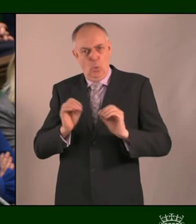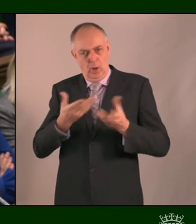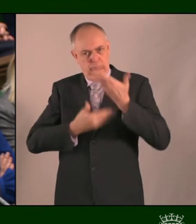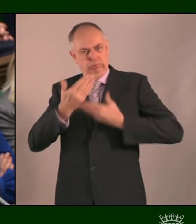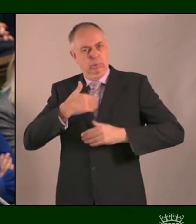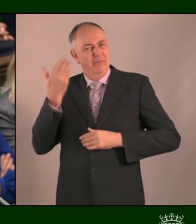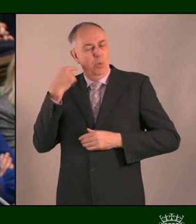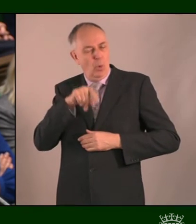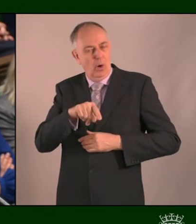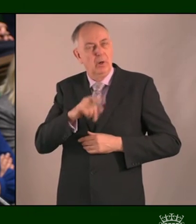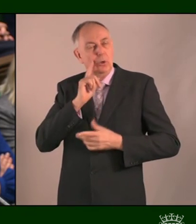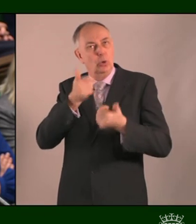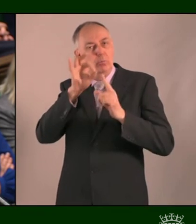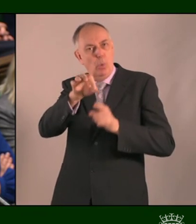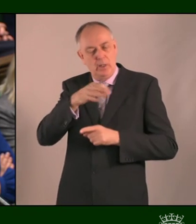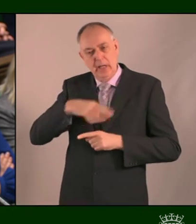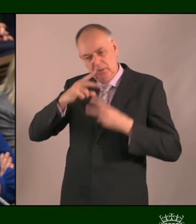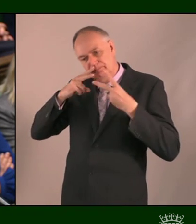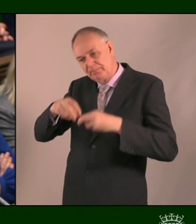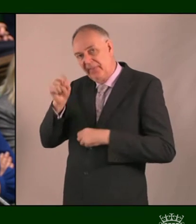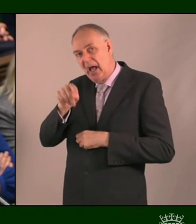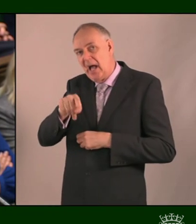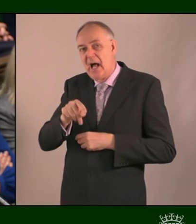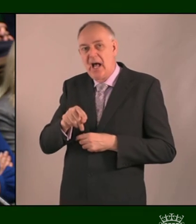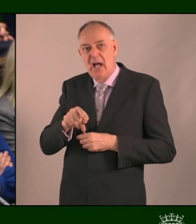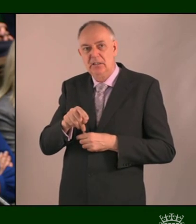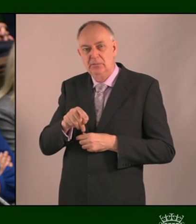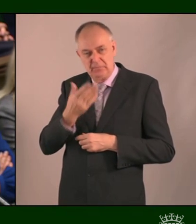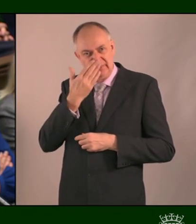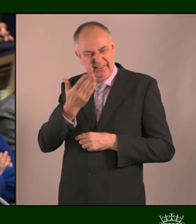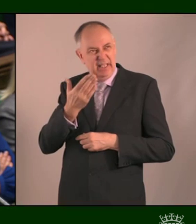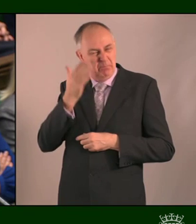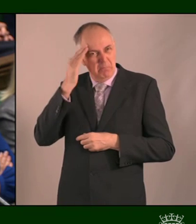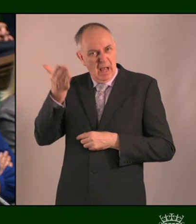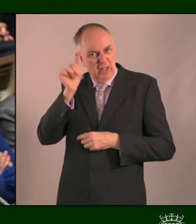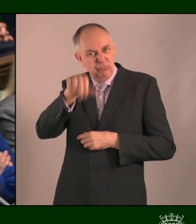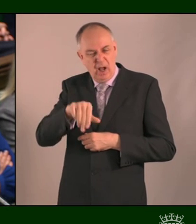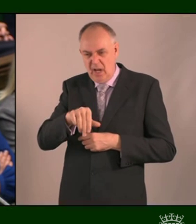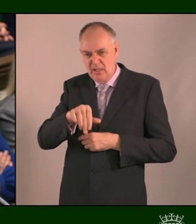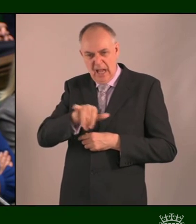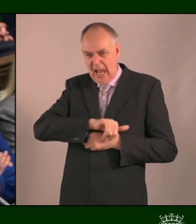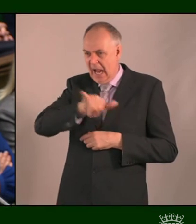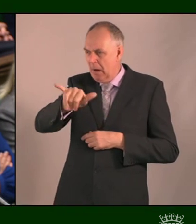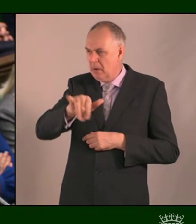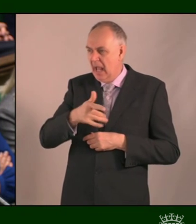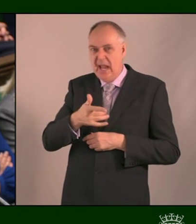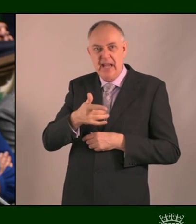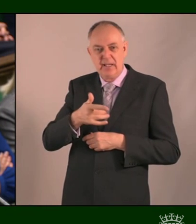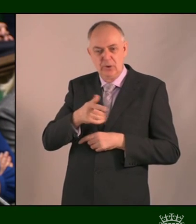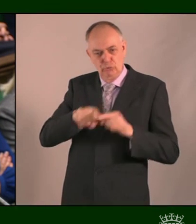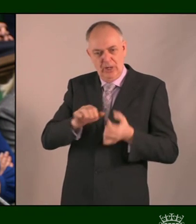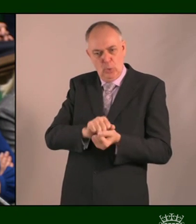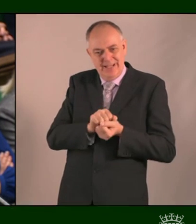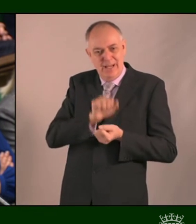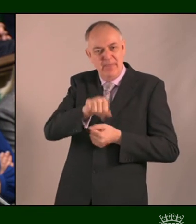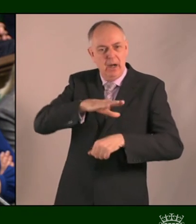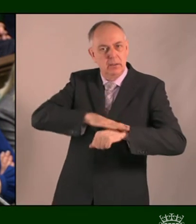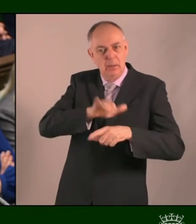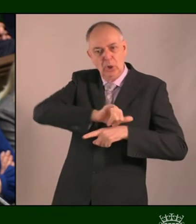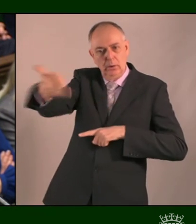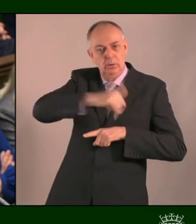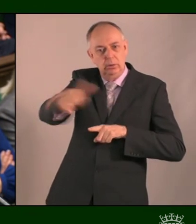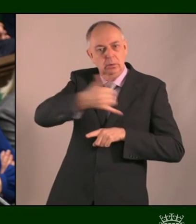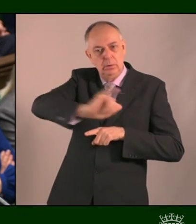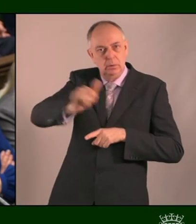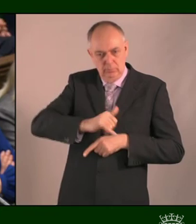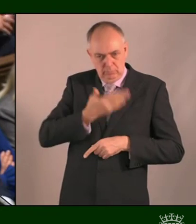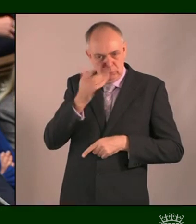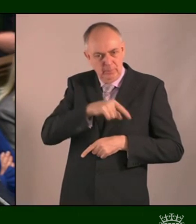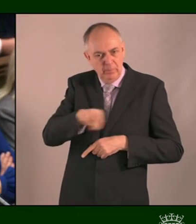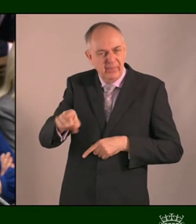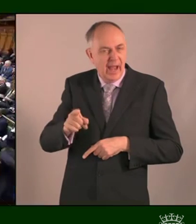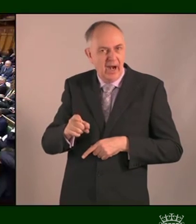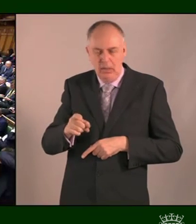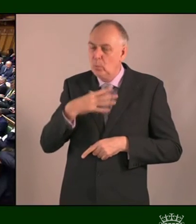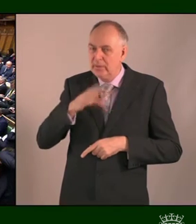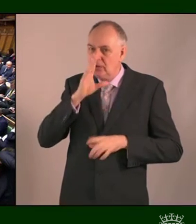I will look at it, and it certainly seems crazy that planes should be flying simply to retain the slots to which they are entitled, and we will see what we can do.